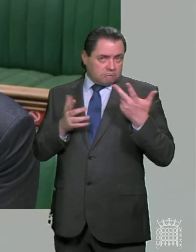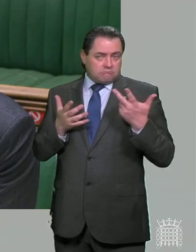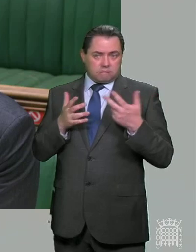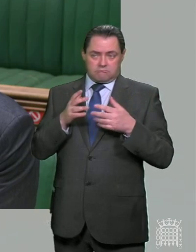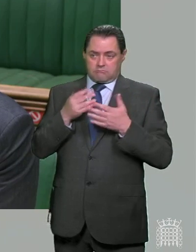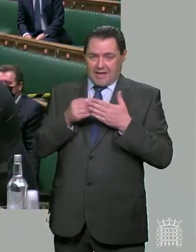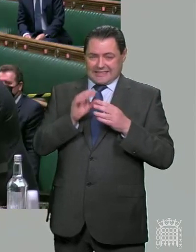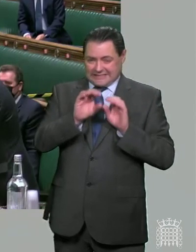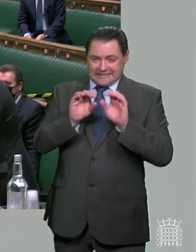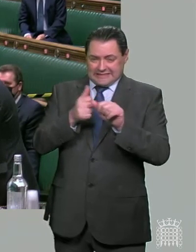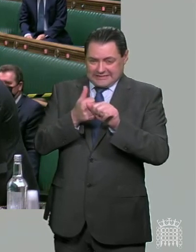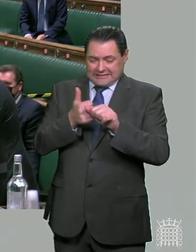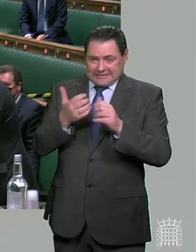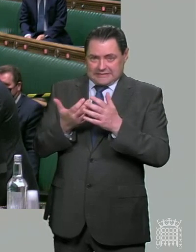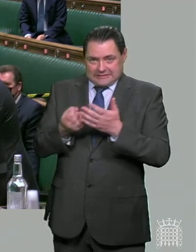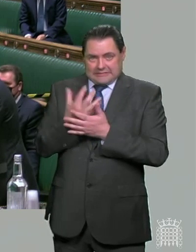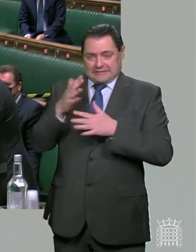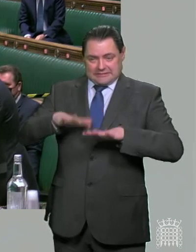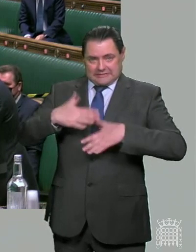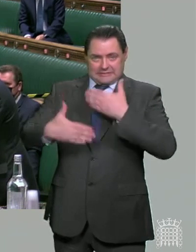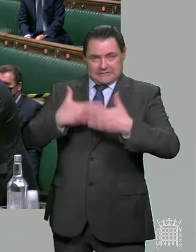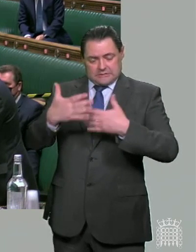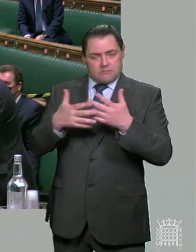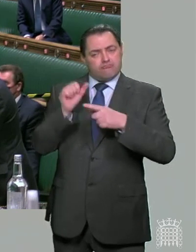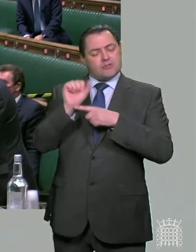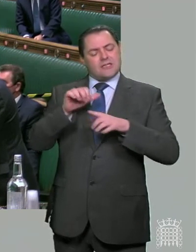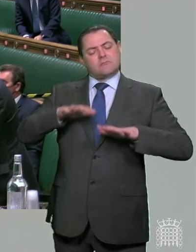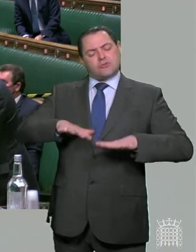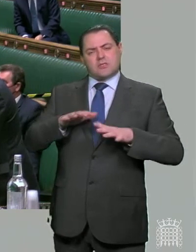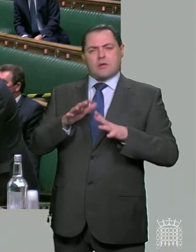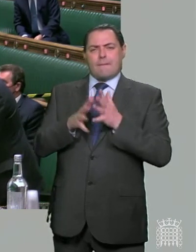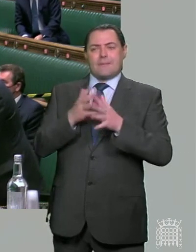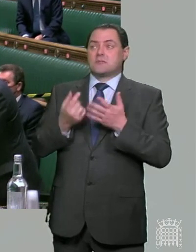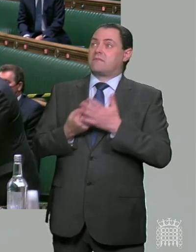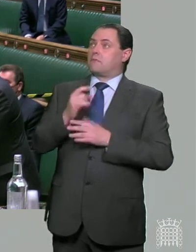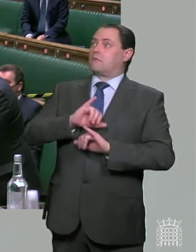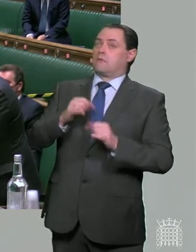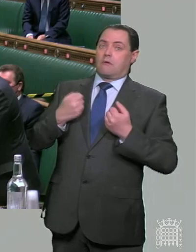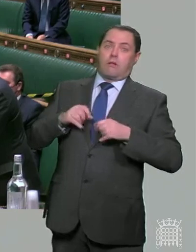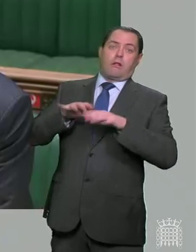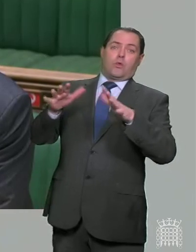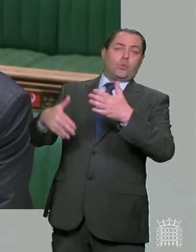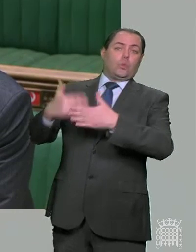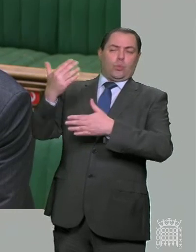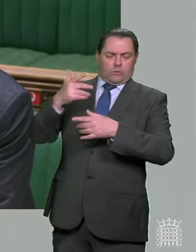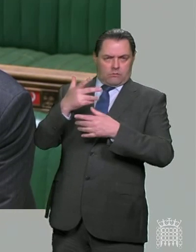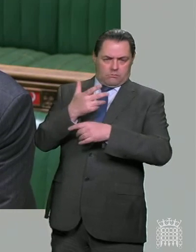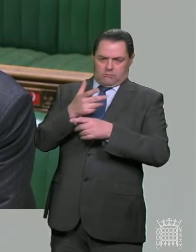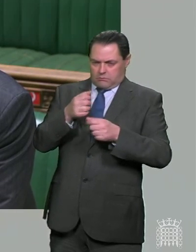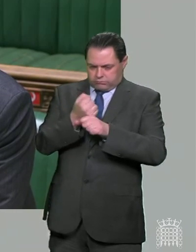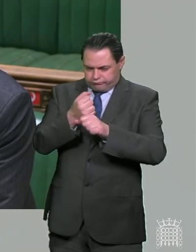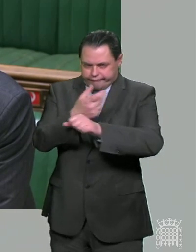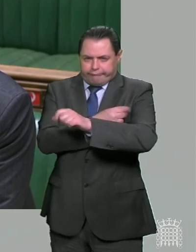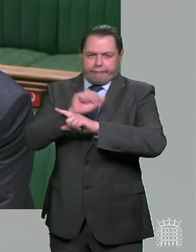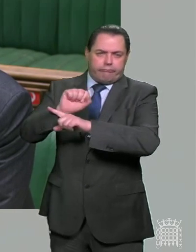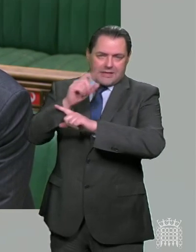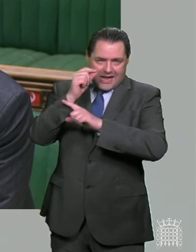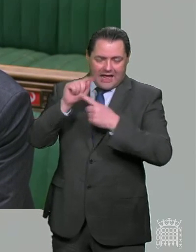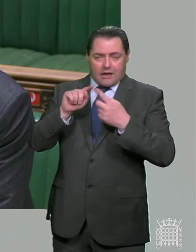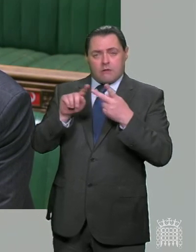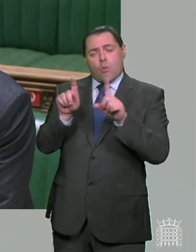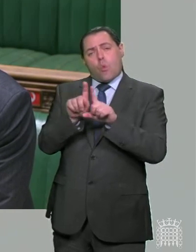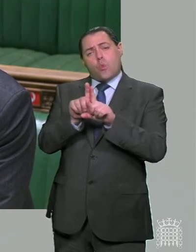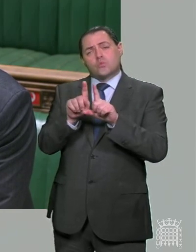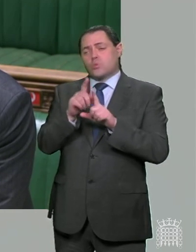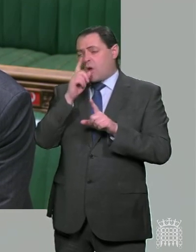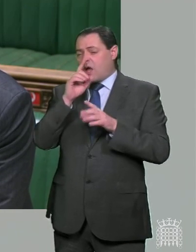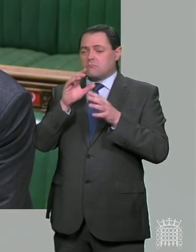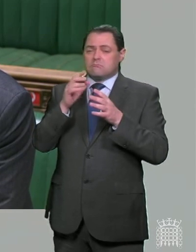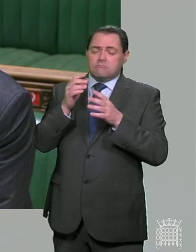Those investments will not only help to protect our country against pandemics for the future but will help us to drive jobs and prosperity for the long term across the whole of the UK.